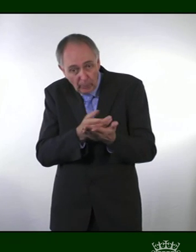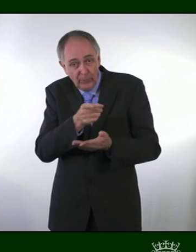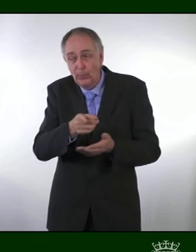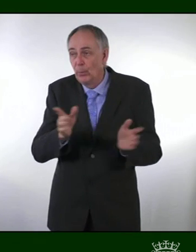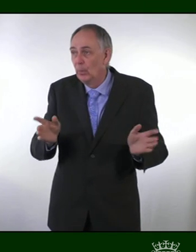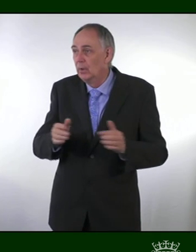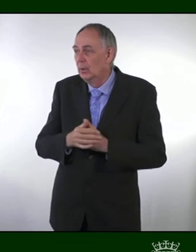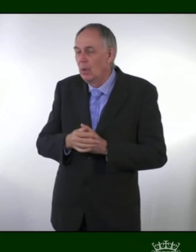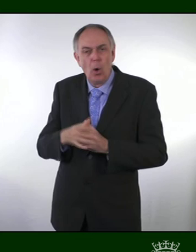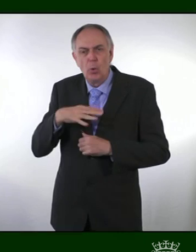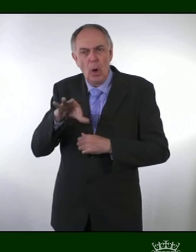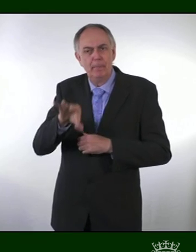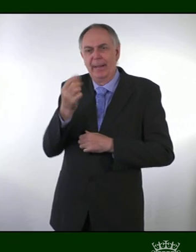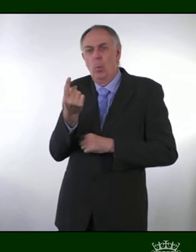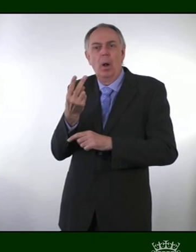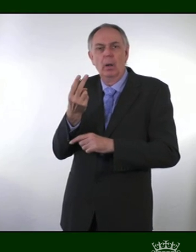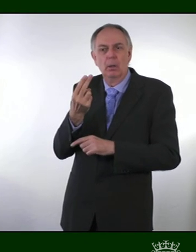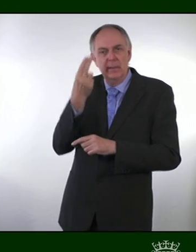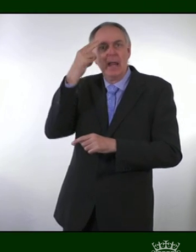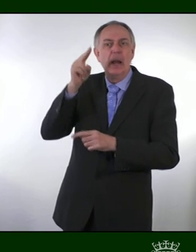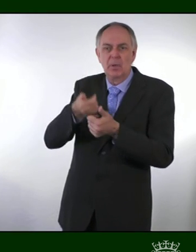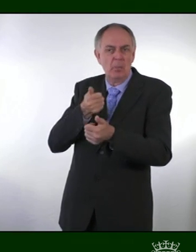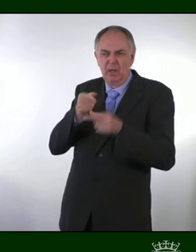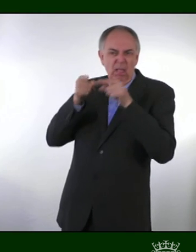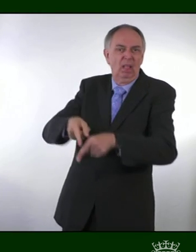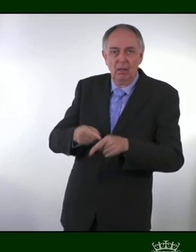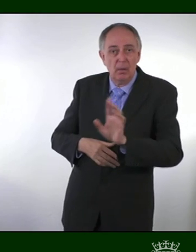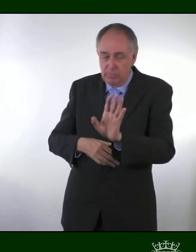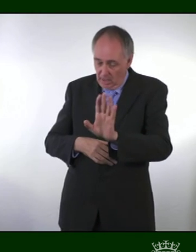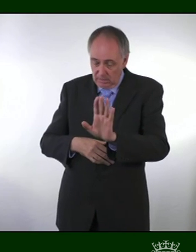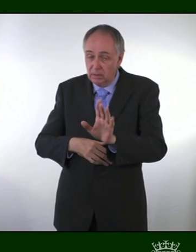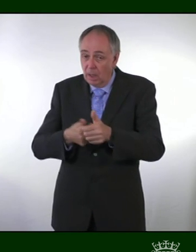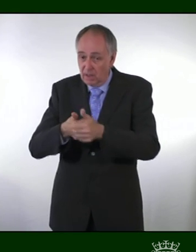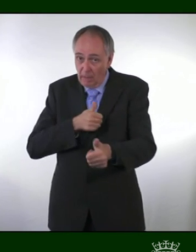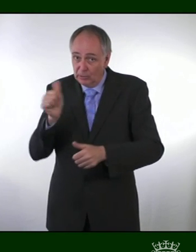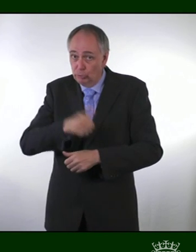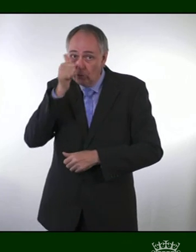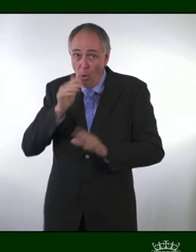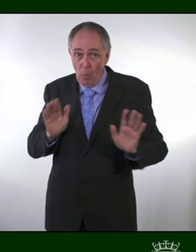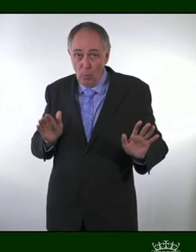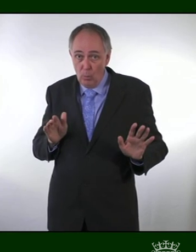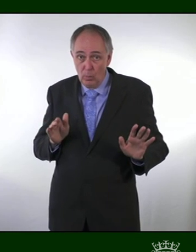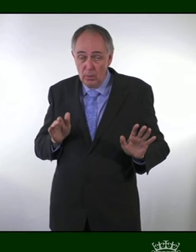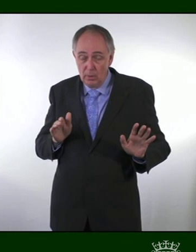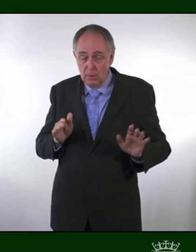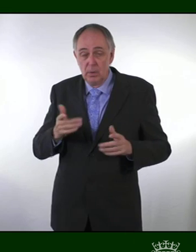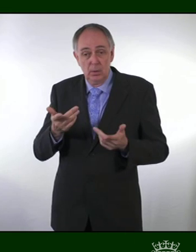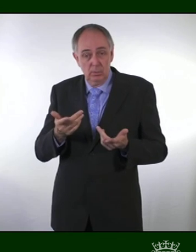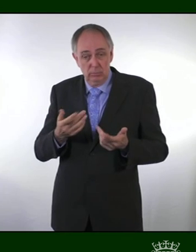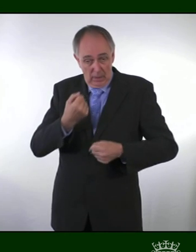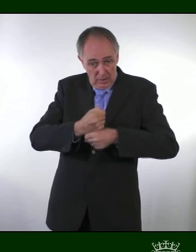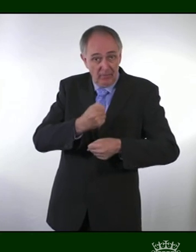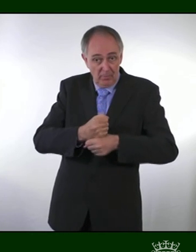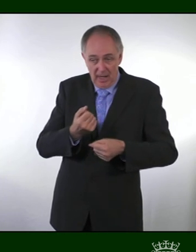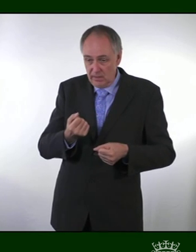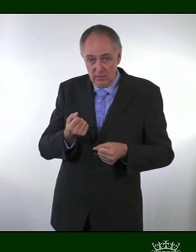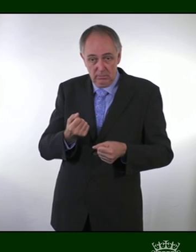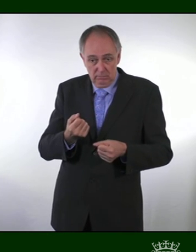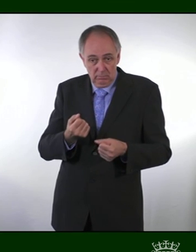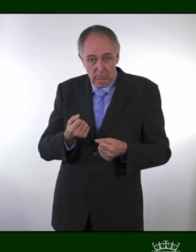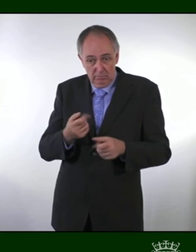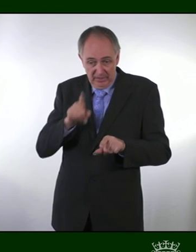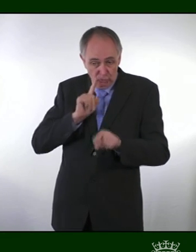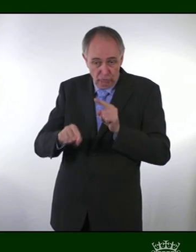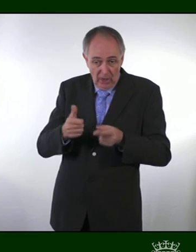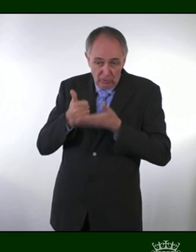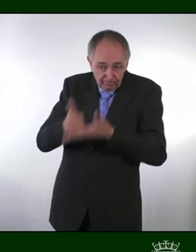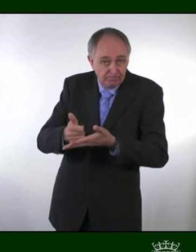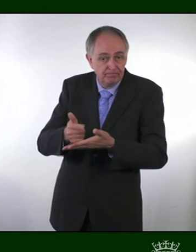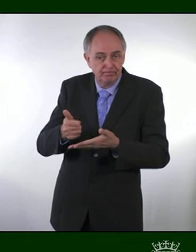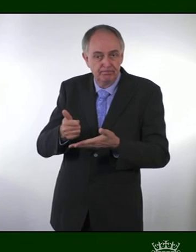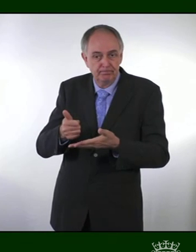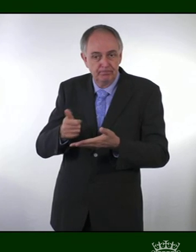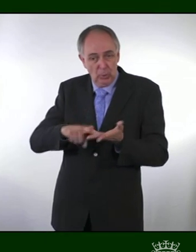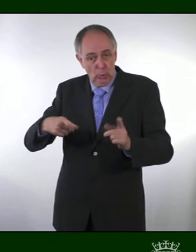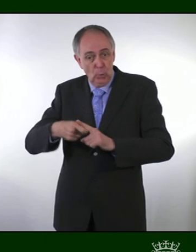I do not want to single anyone out, but it is important that companies recognise that the Government —the taxpayer—have gone to huge lengths to help and to put our arms around UK business.